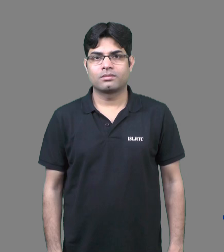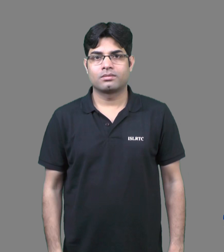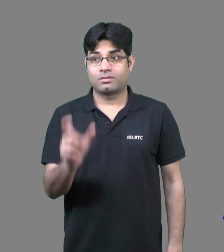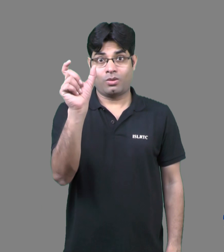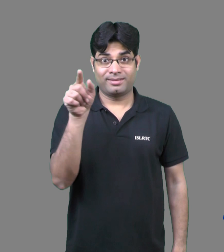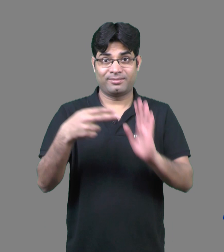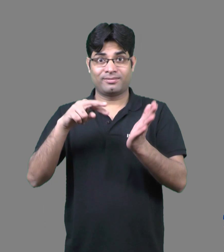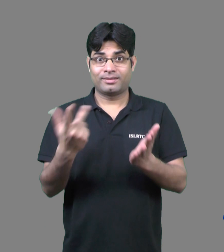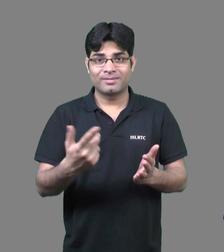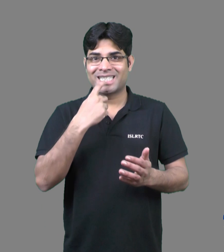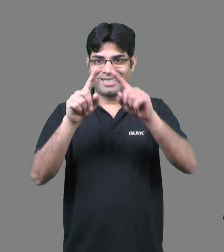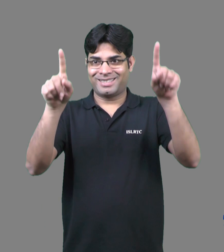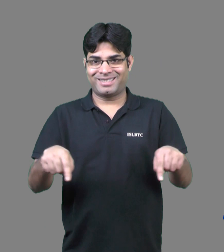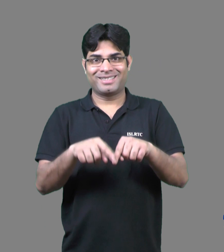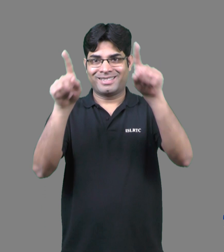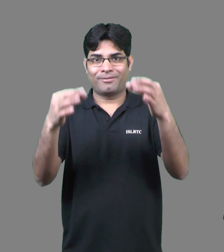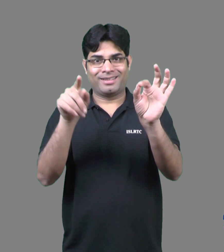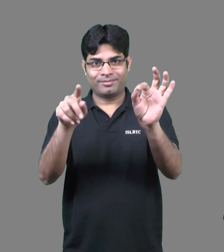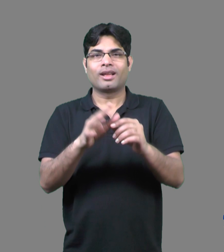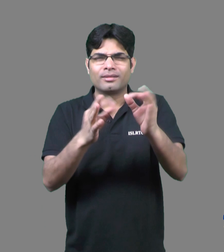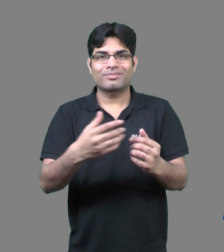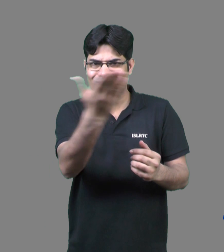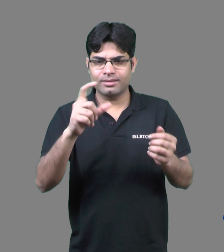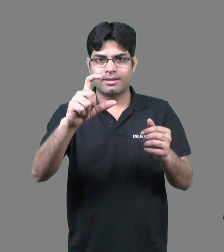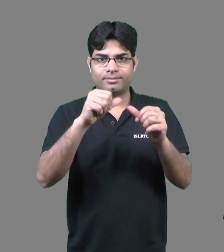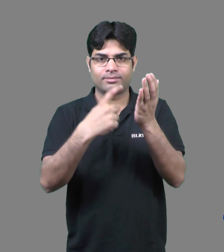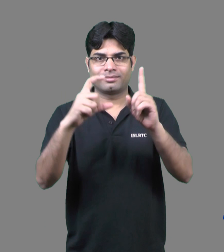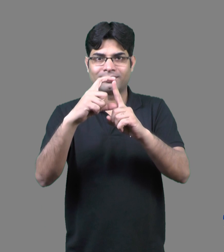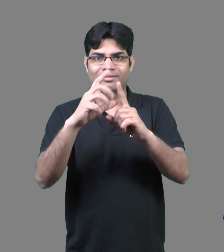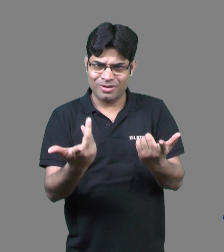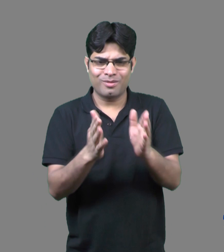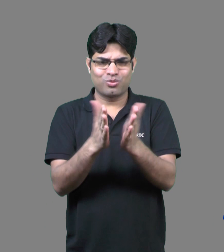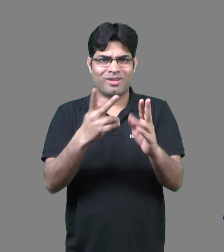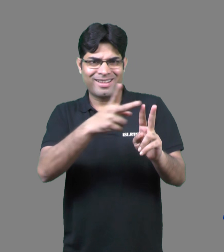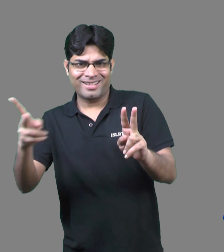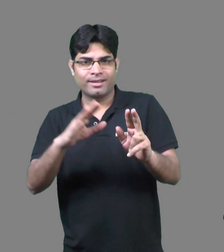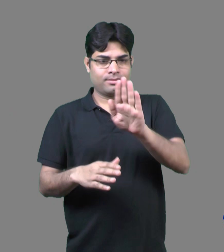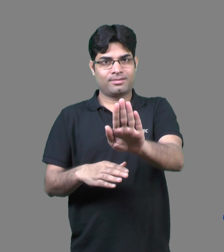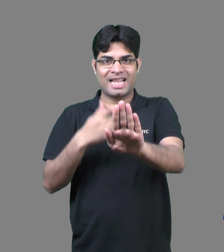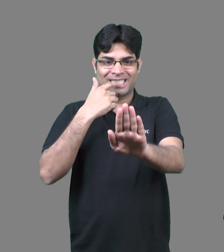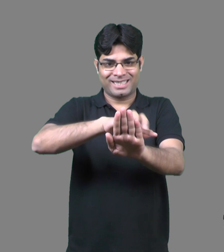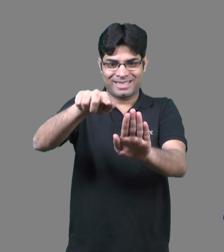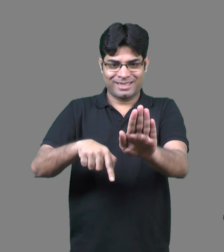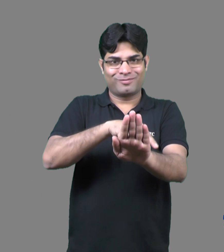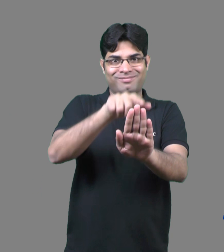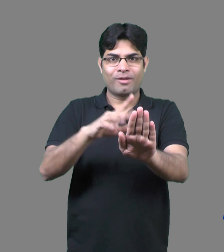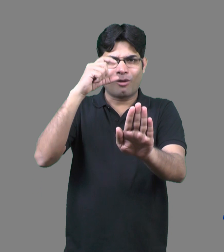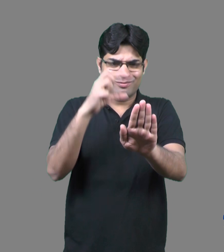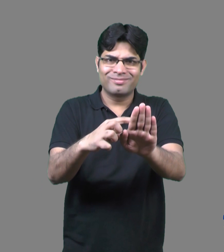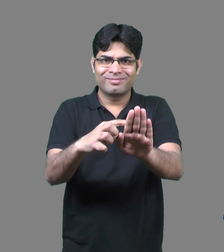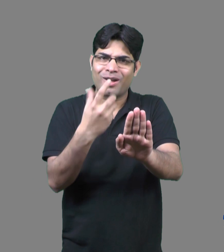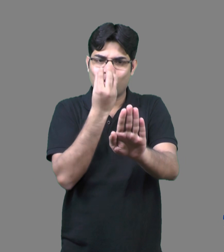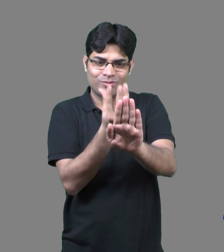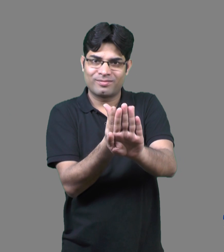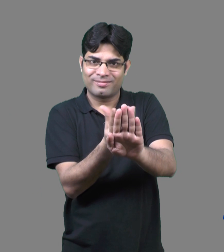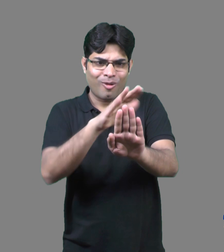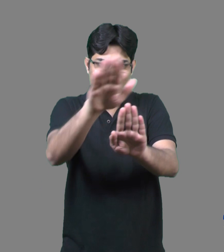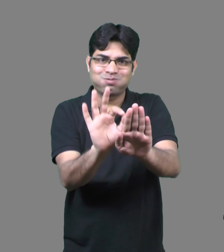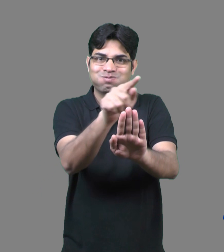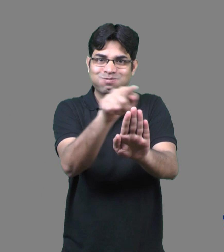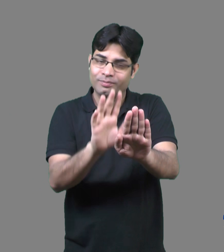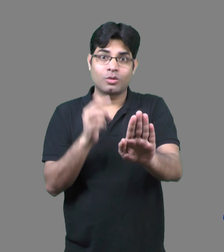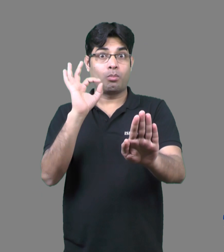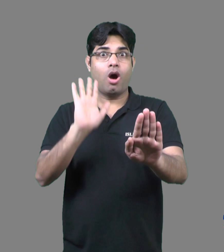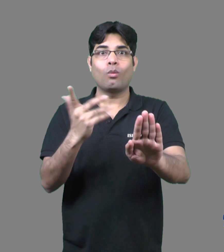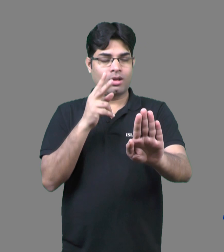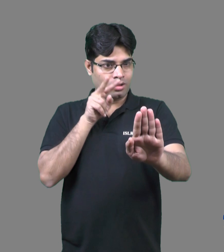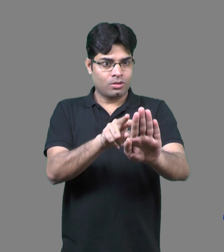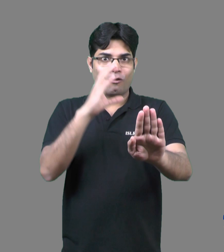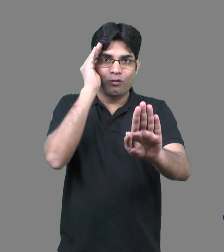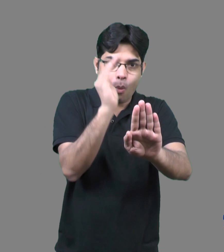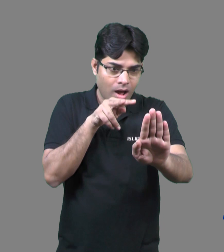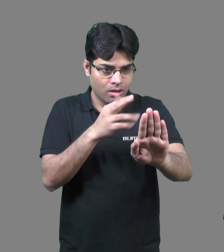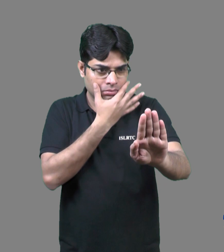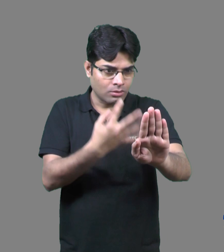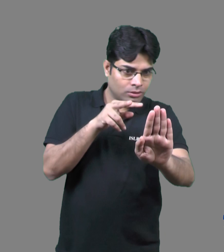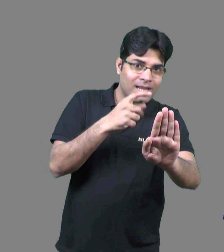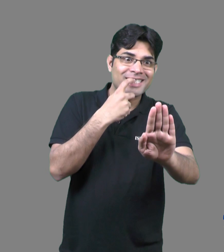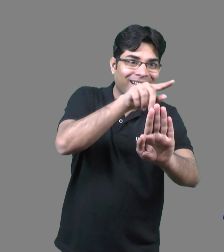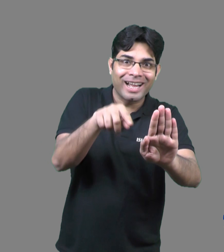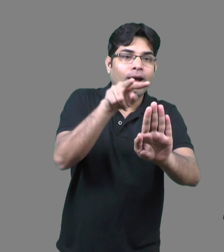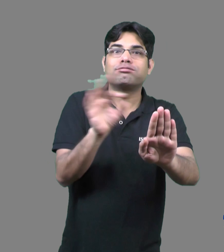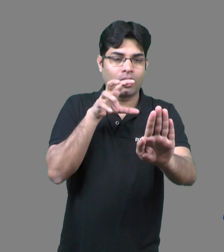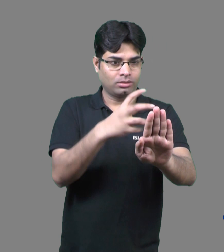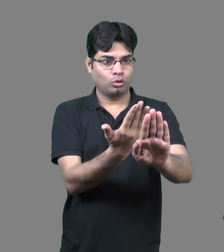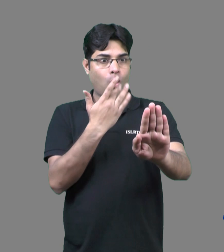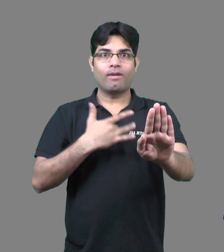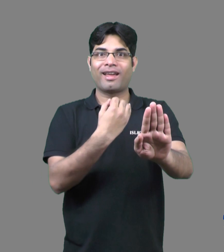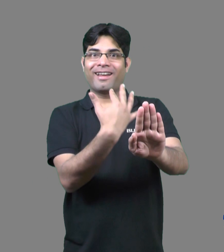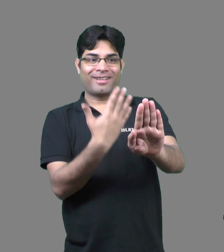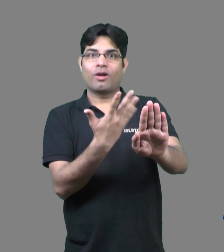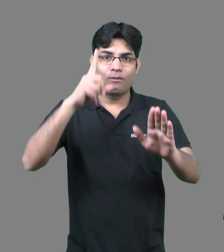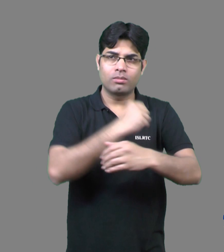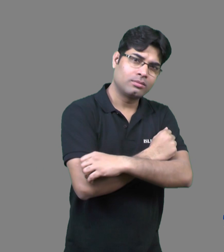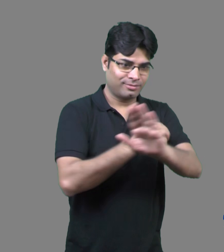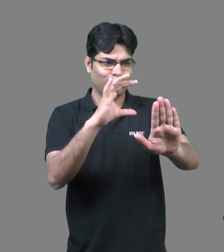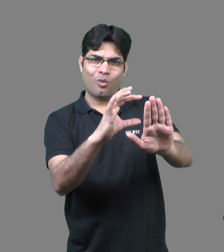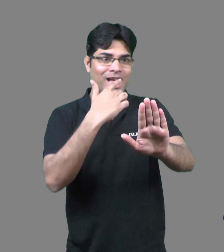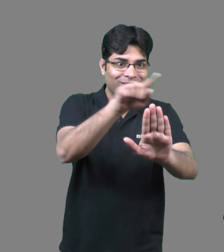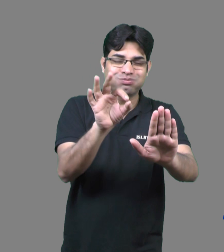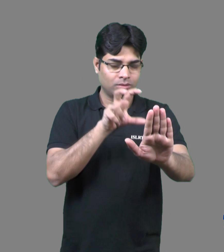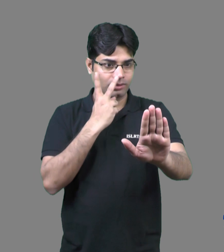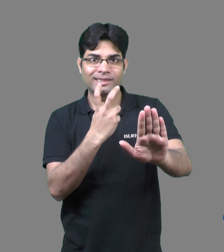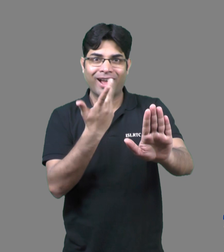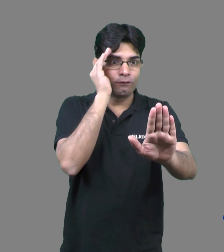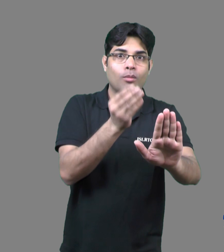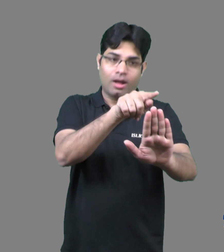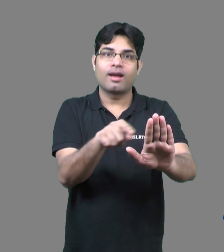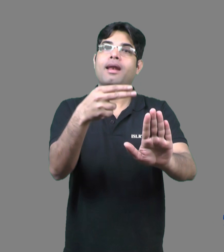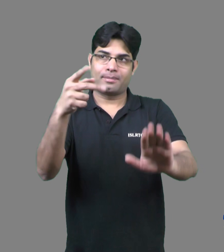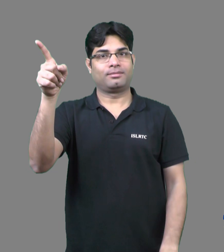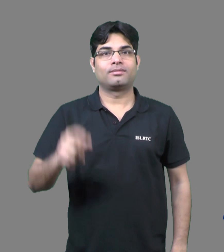White Space